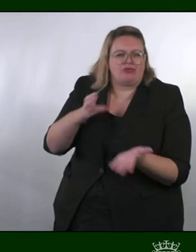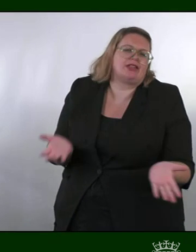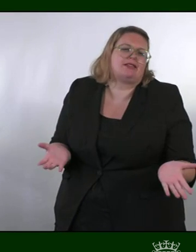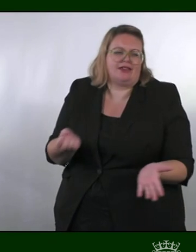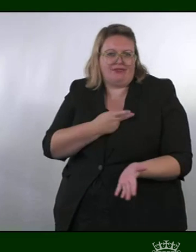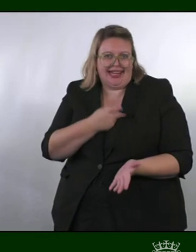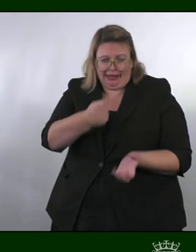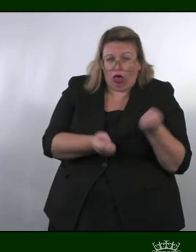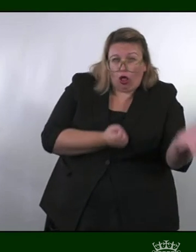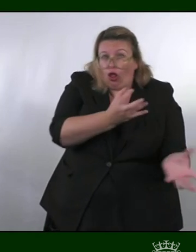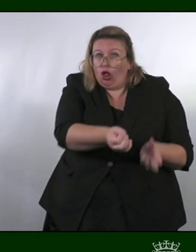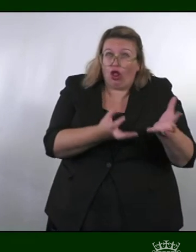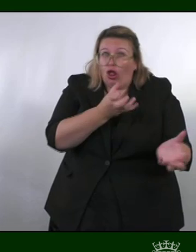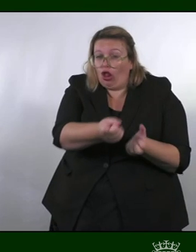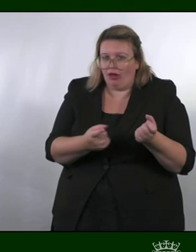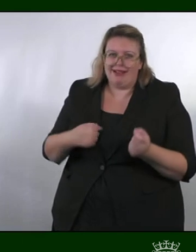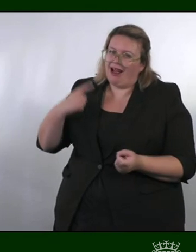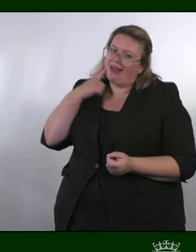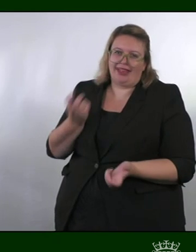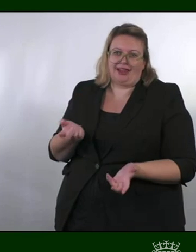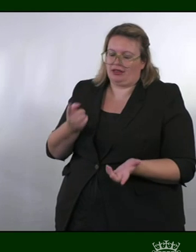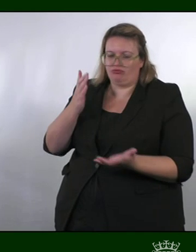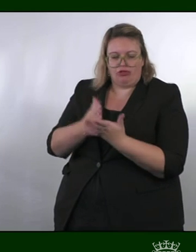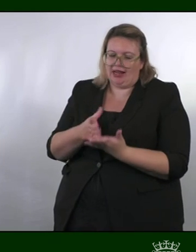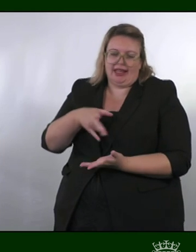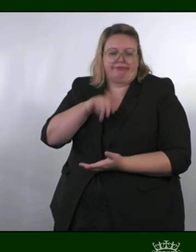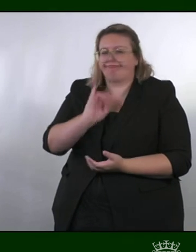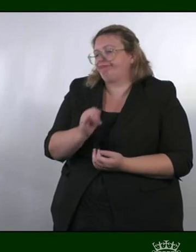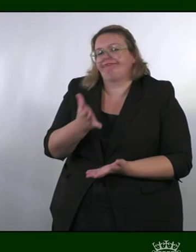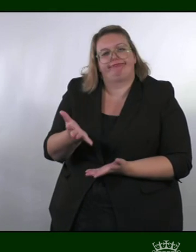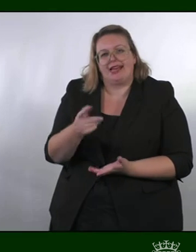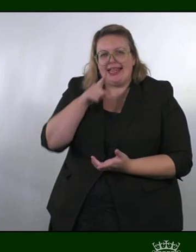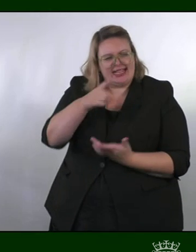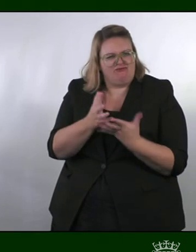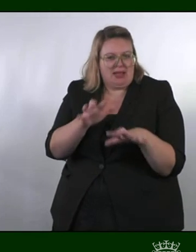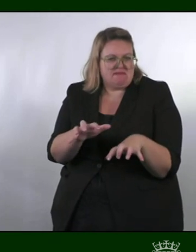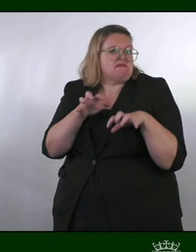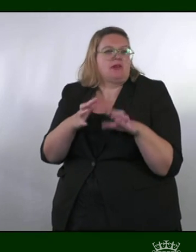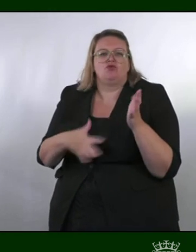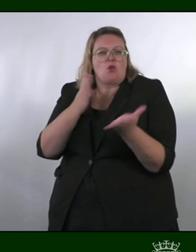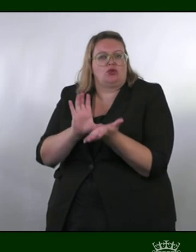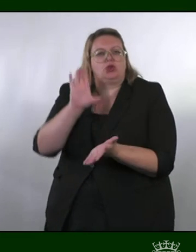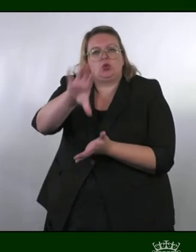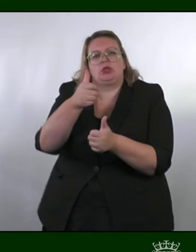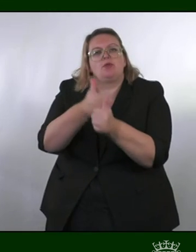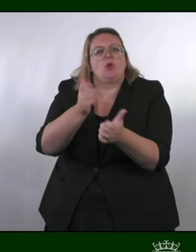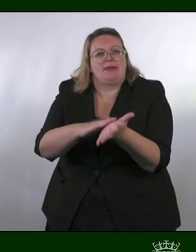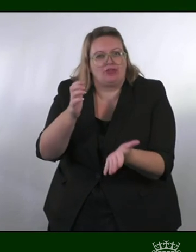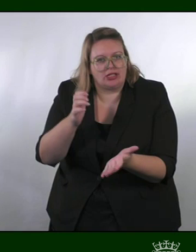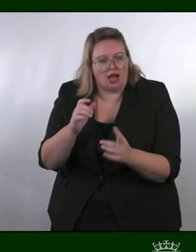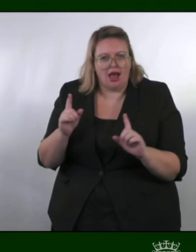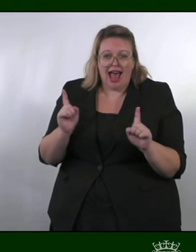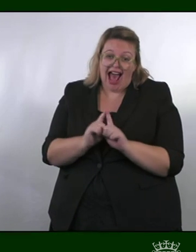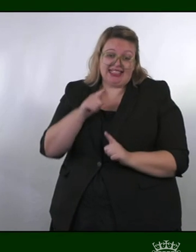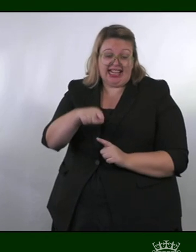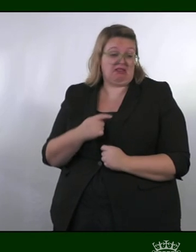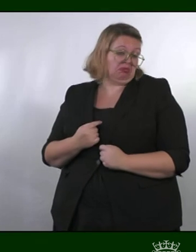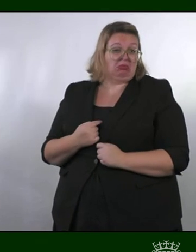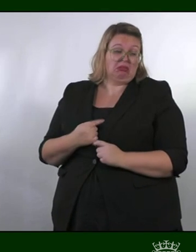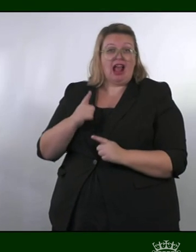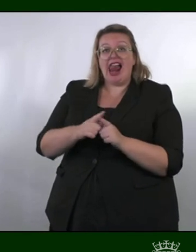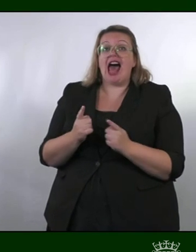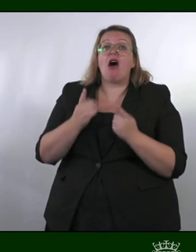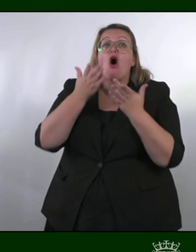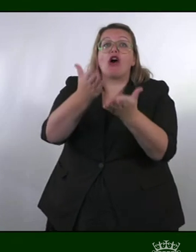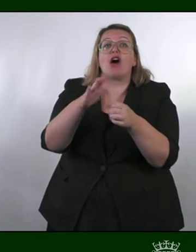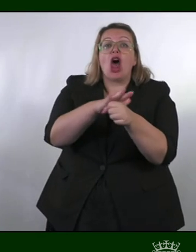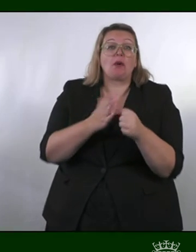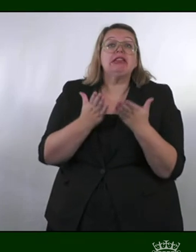I really think the Prime Minister has crossed a Rubicon here, not just in the miserly way that he has treated Greater Manchester, but in the grubby take-it-or-leave-it way that these local deals are being done.